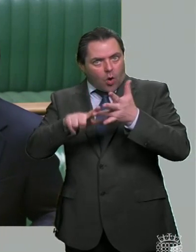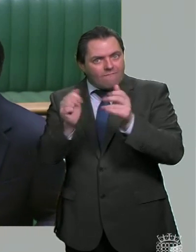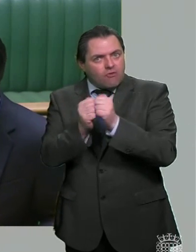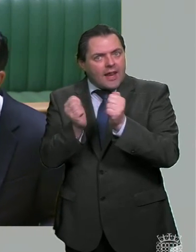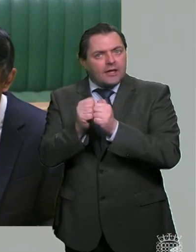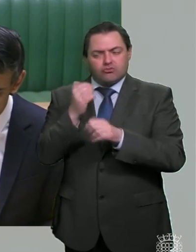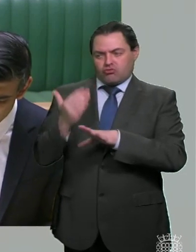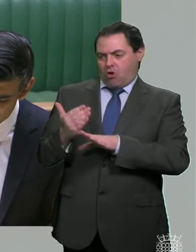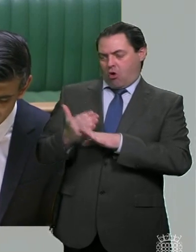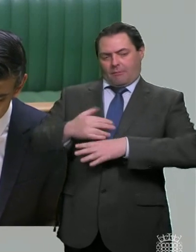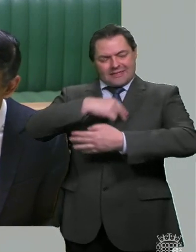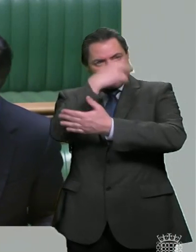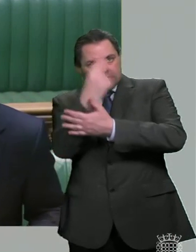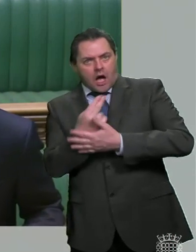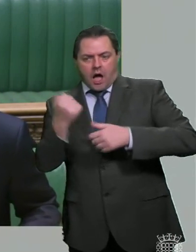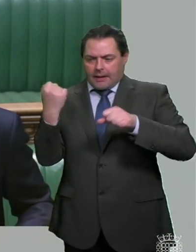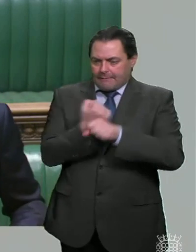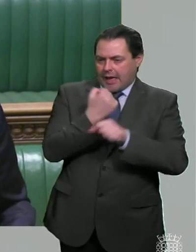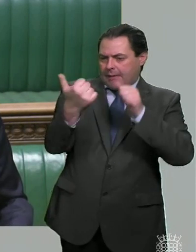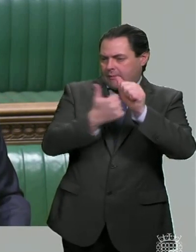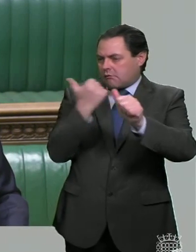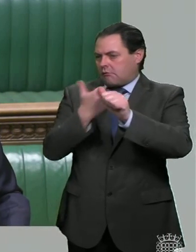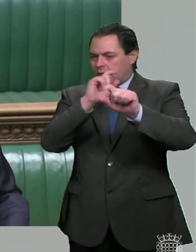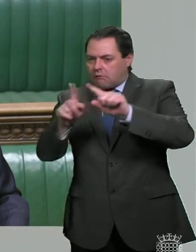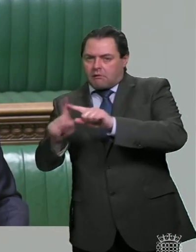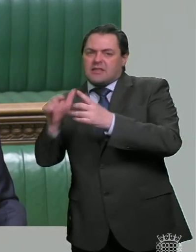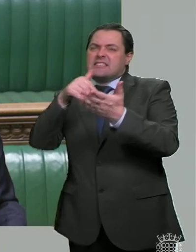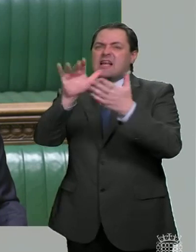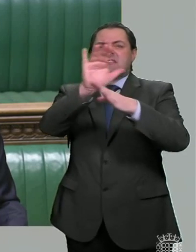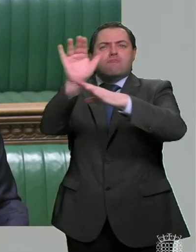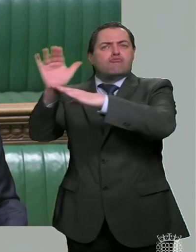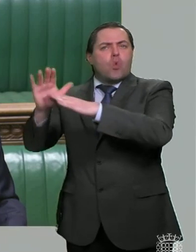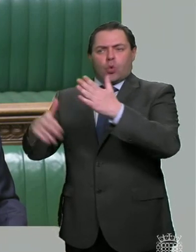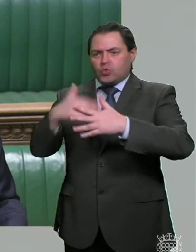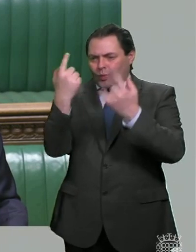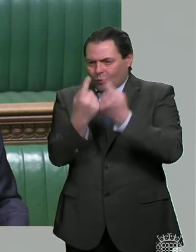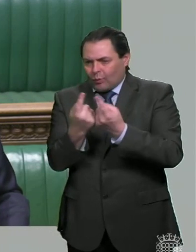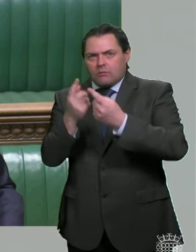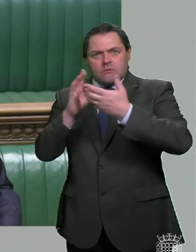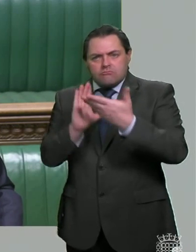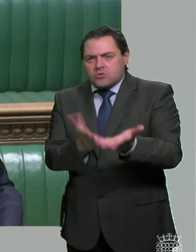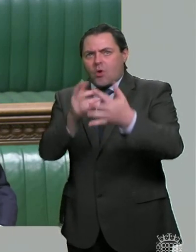I see people designing, manufacturing and exporting incredible new products and services.